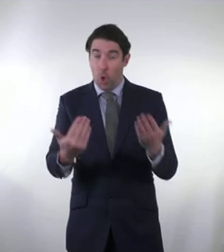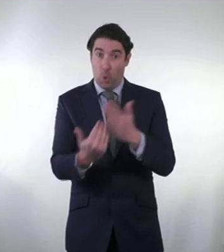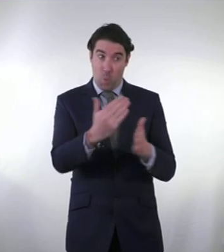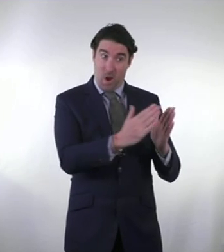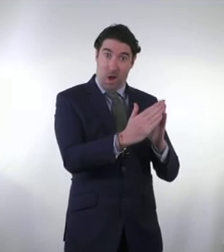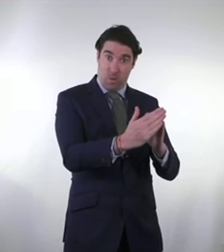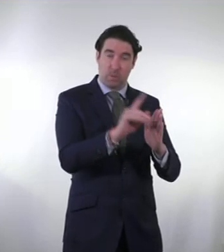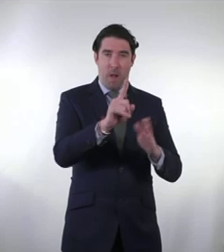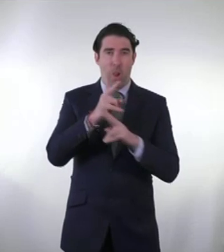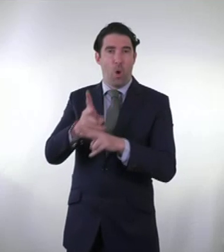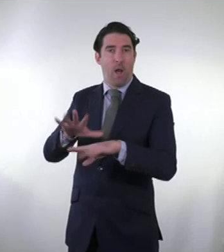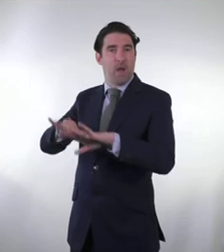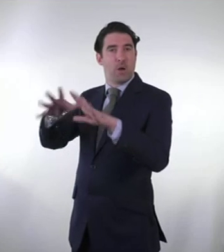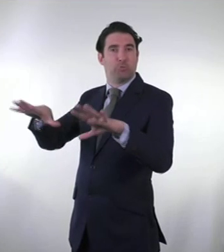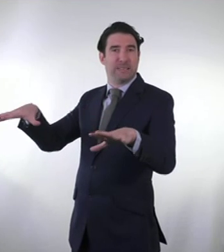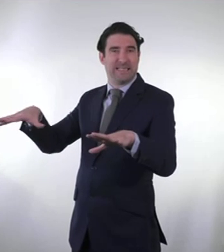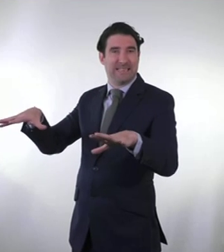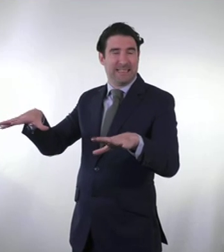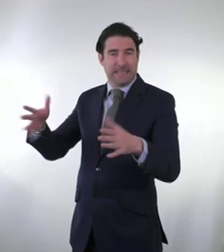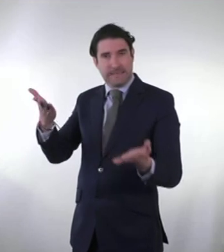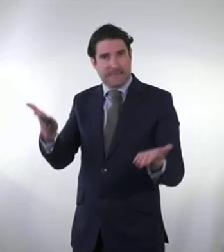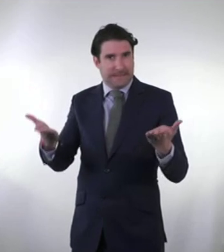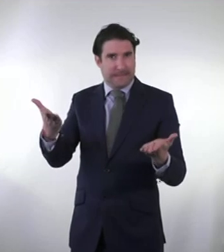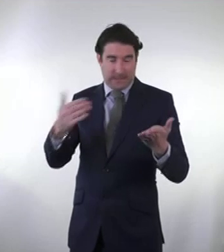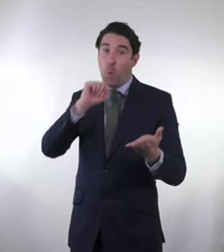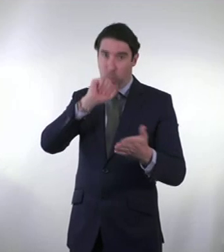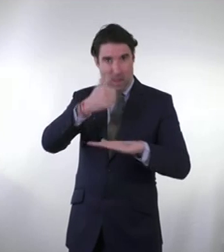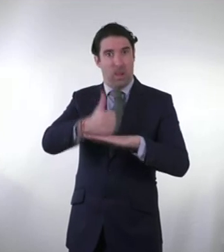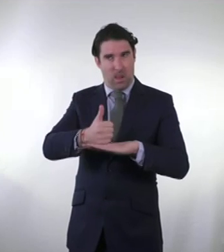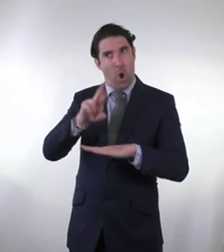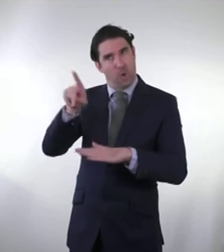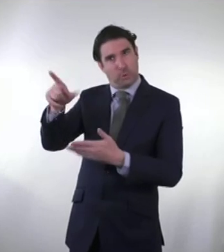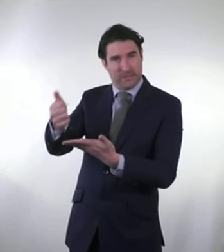That is what we are going to do, and I hope very much that she supports it.